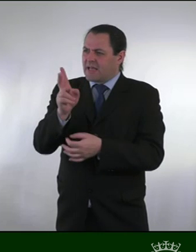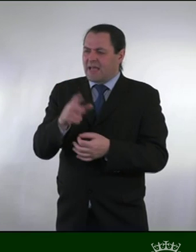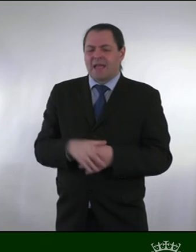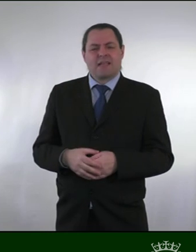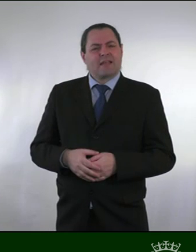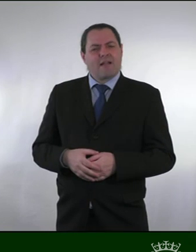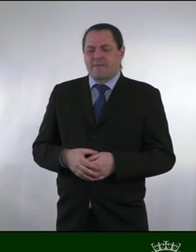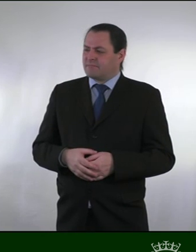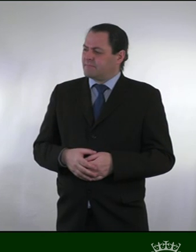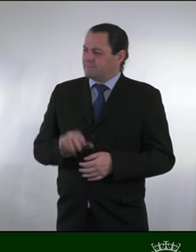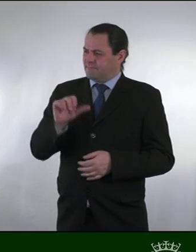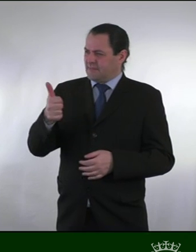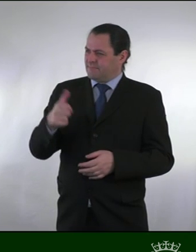I call Nicola Richards.